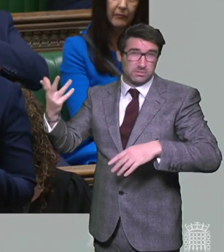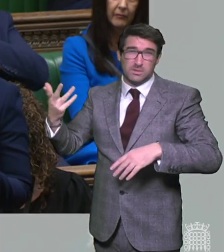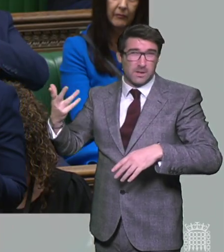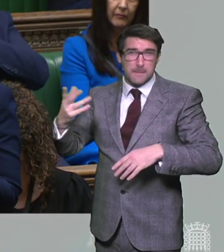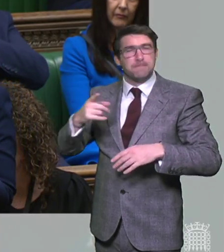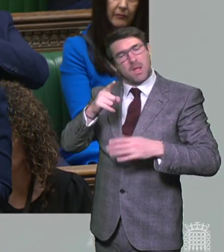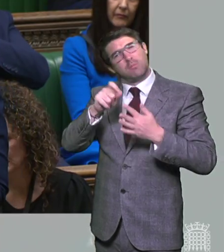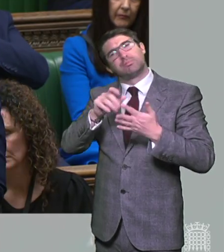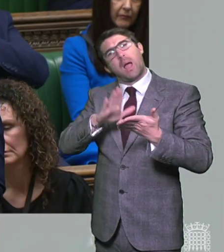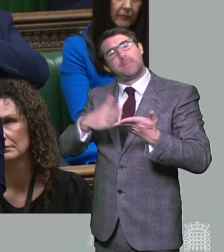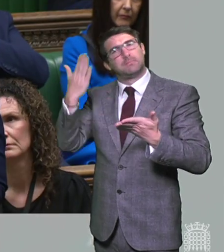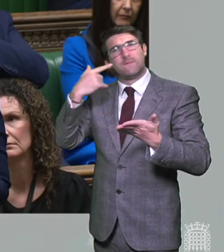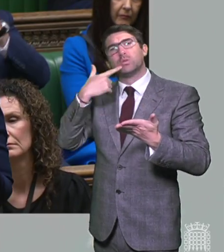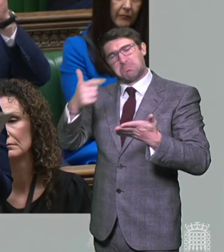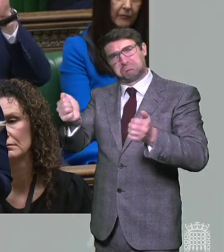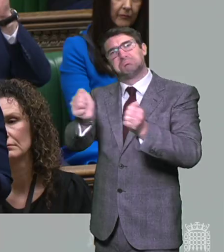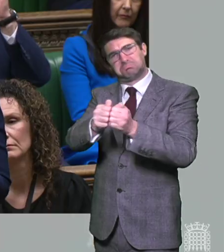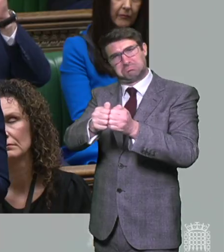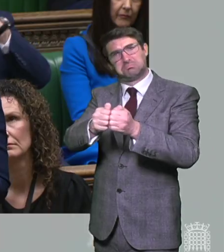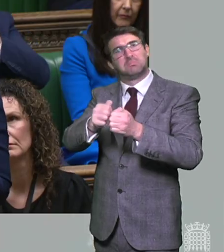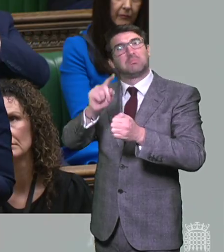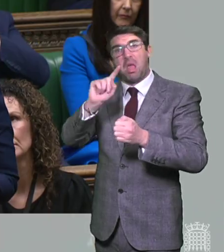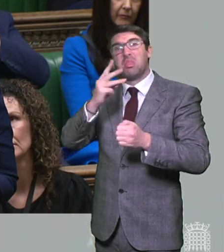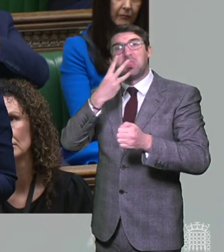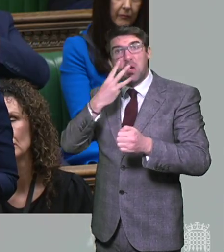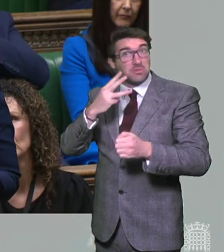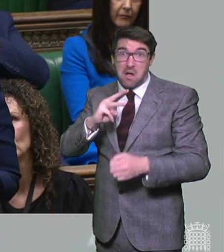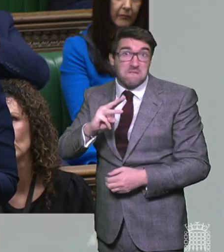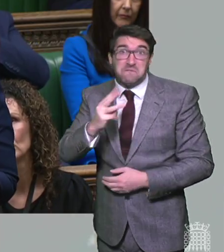The Prime Minister has previously stated that she would support a fourth runway.